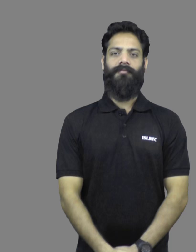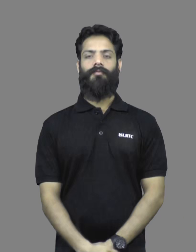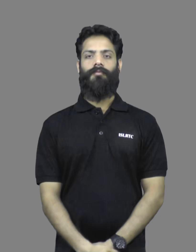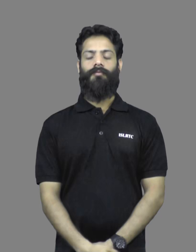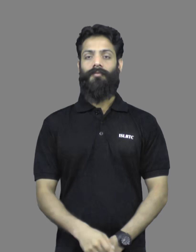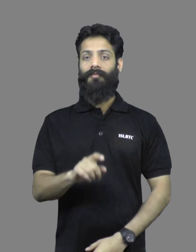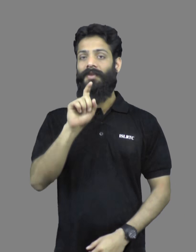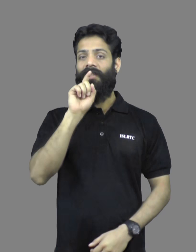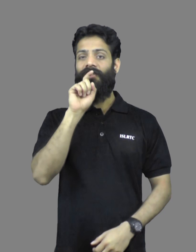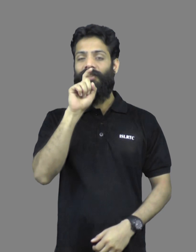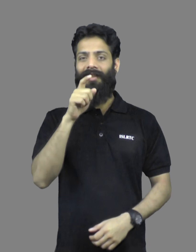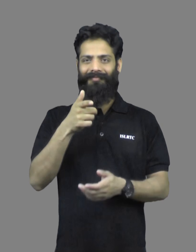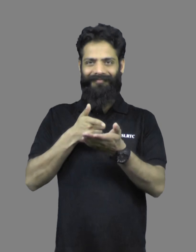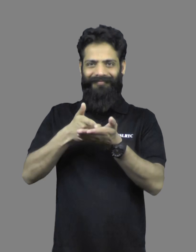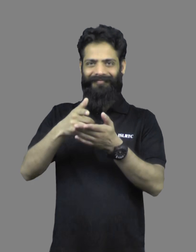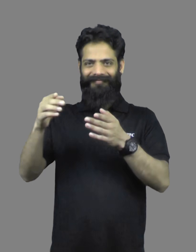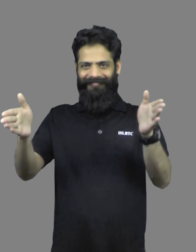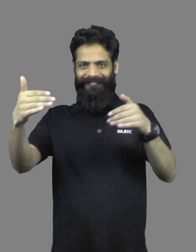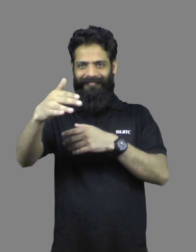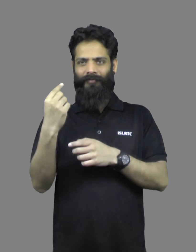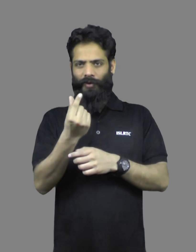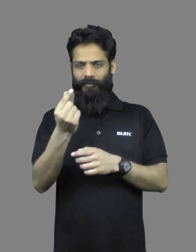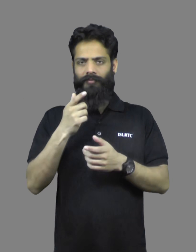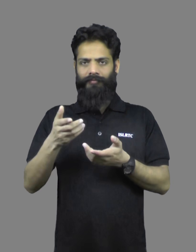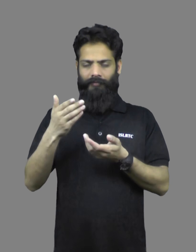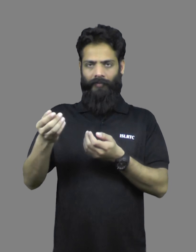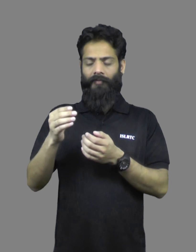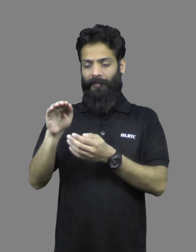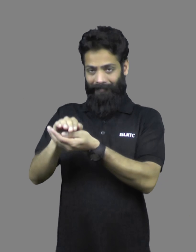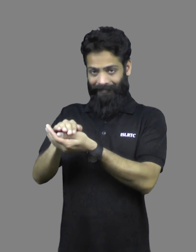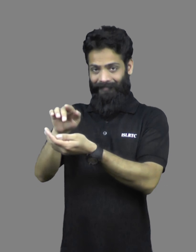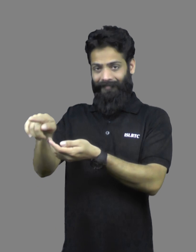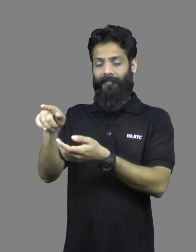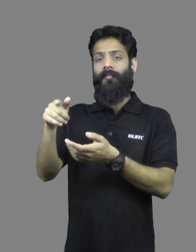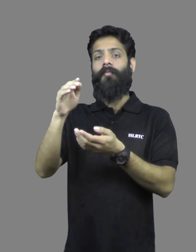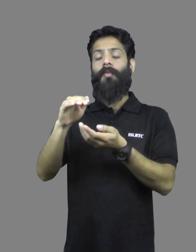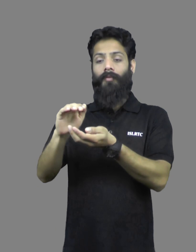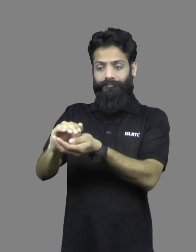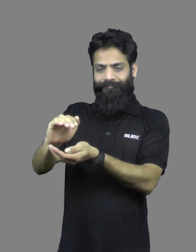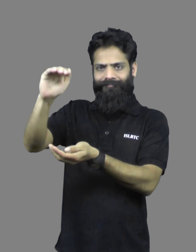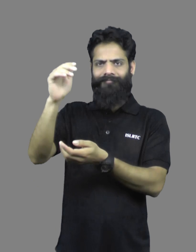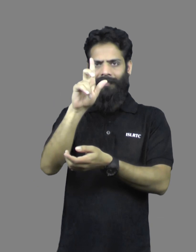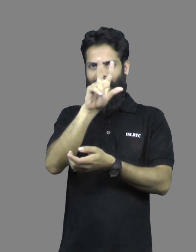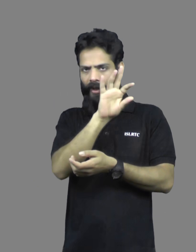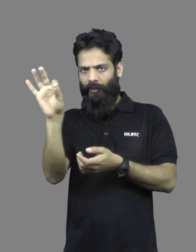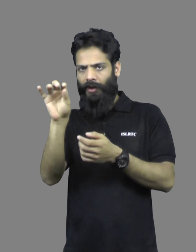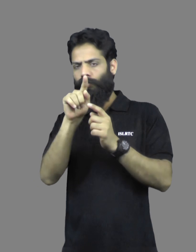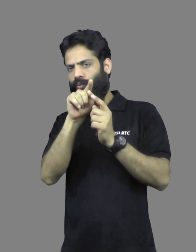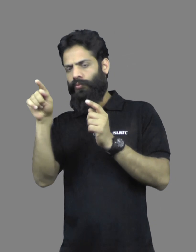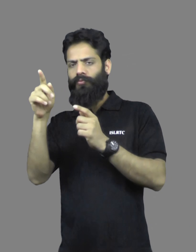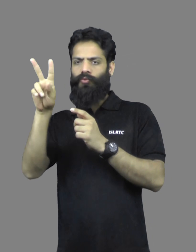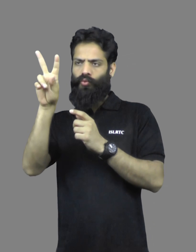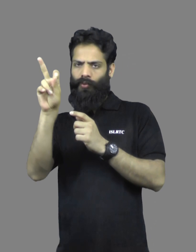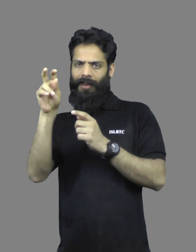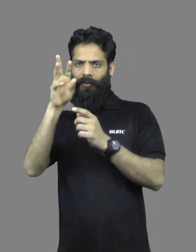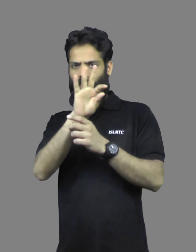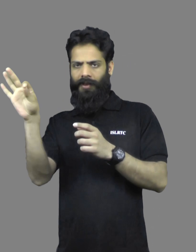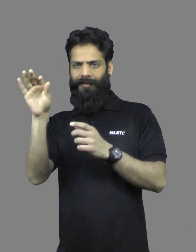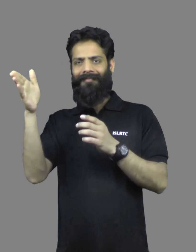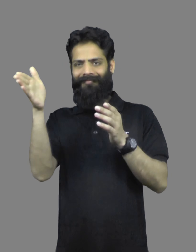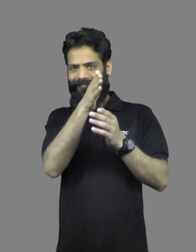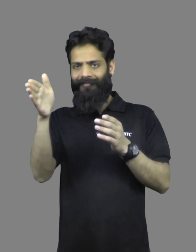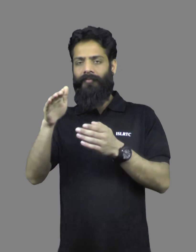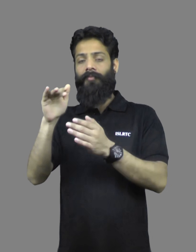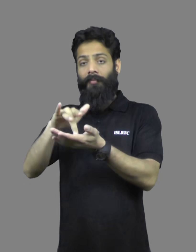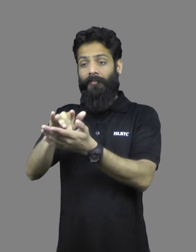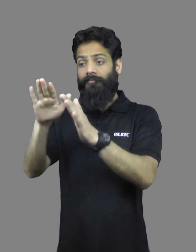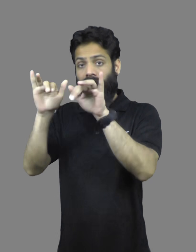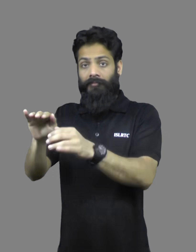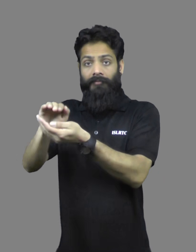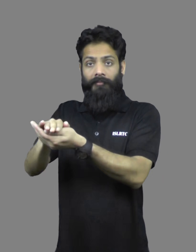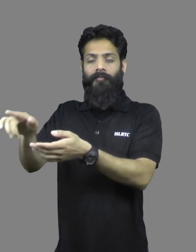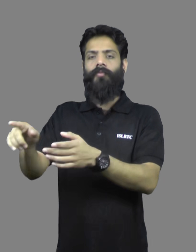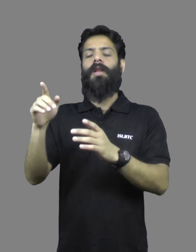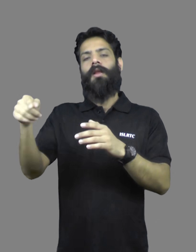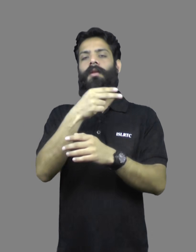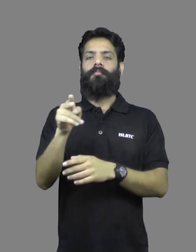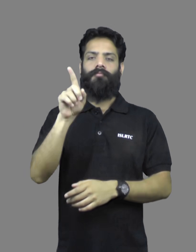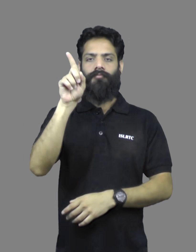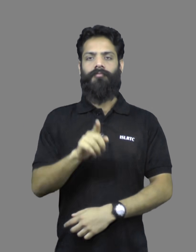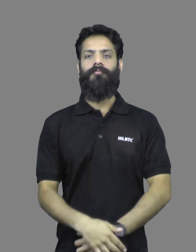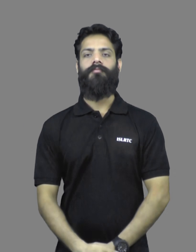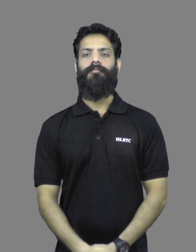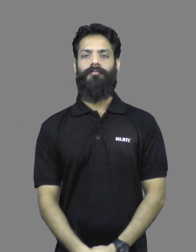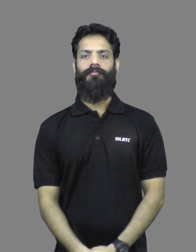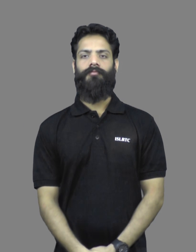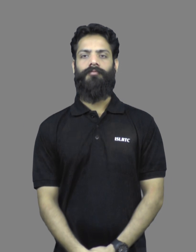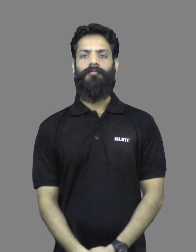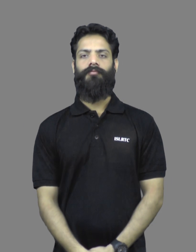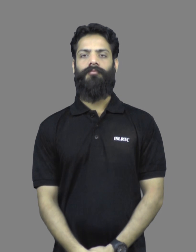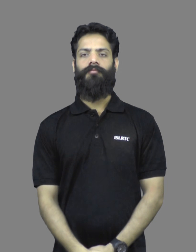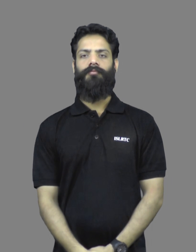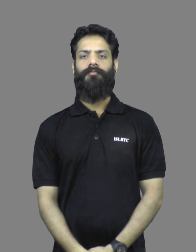Grower House